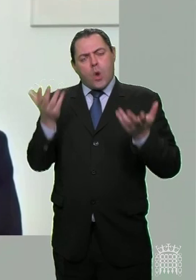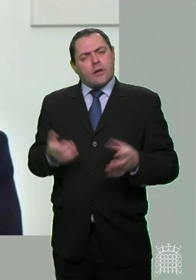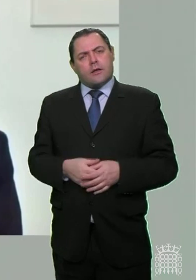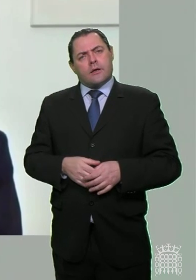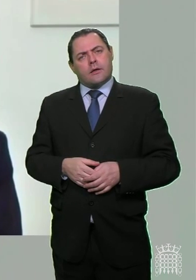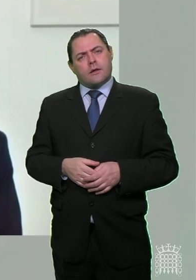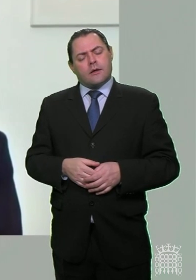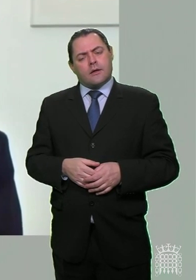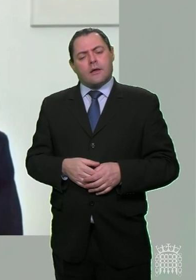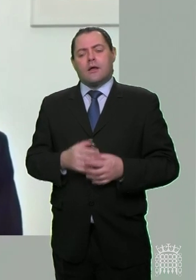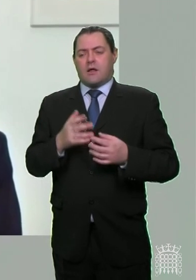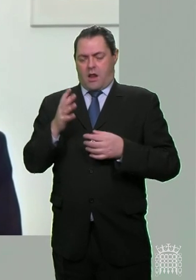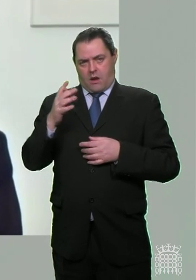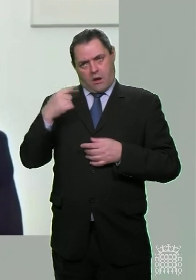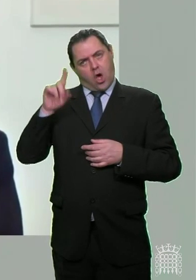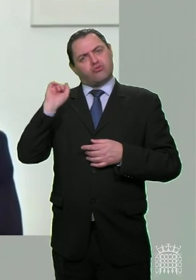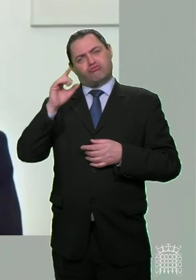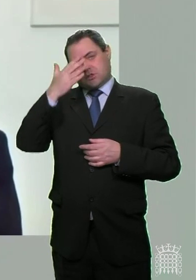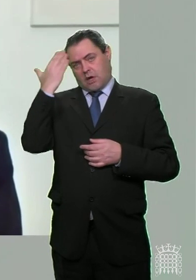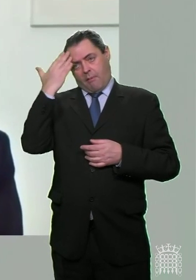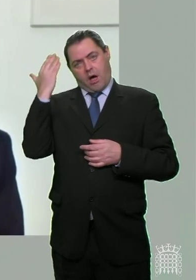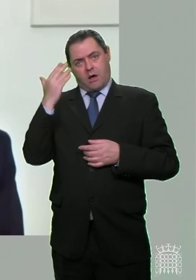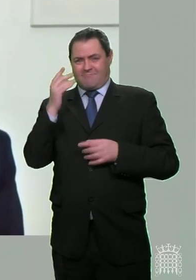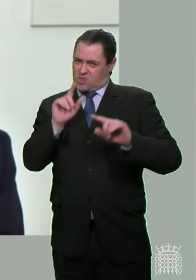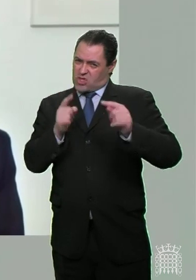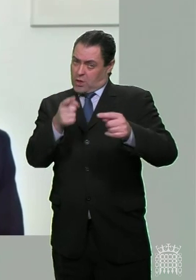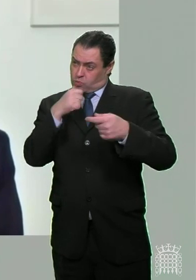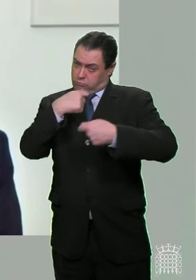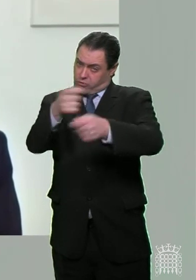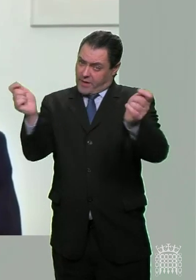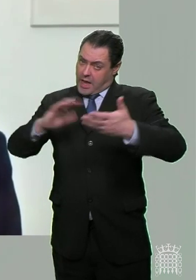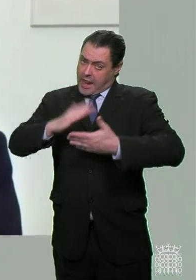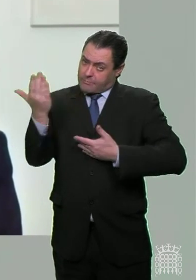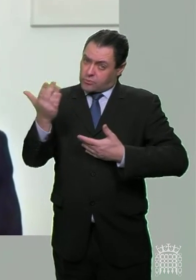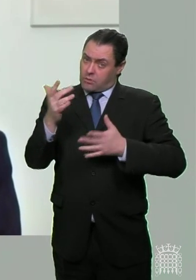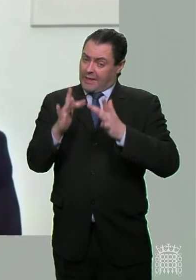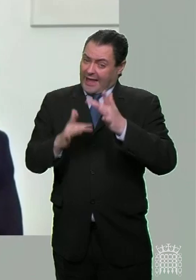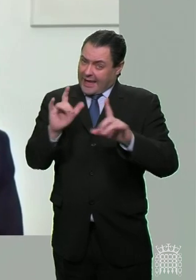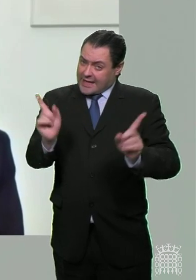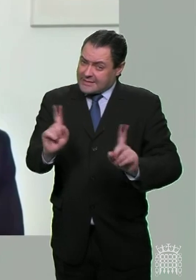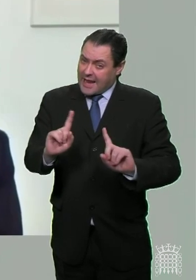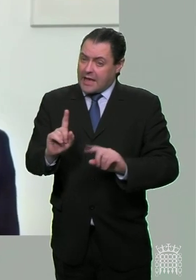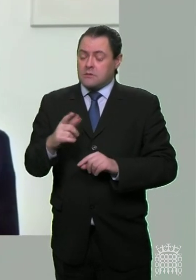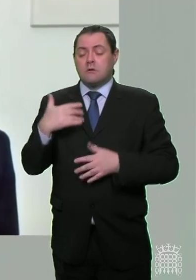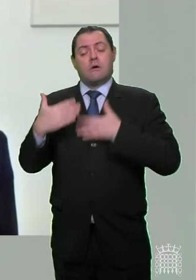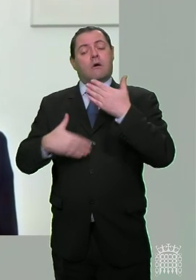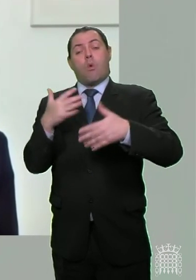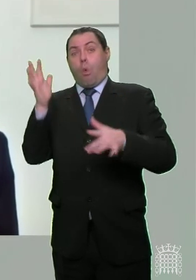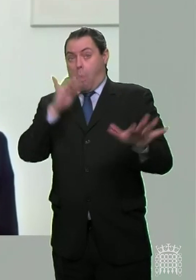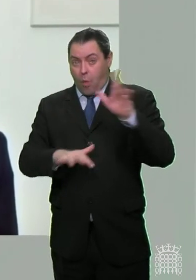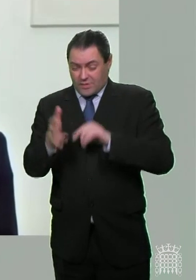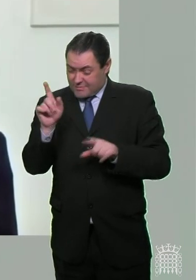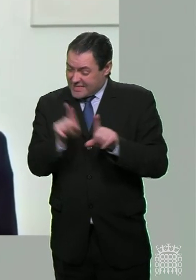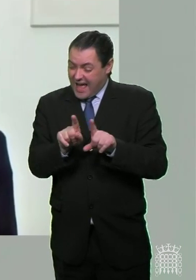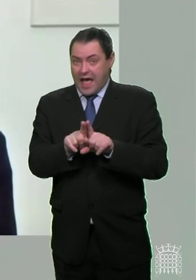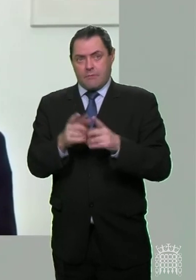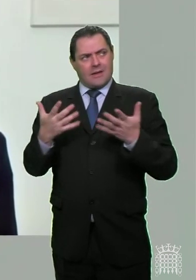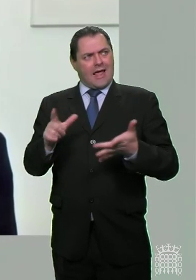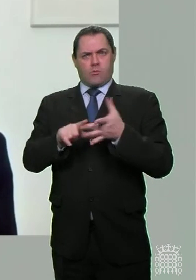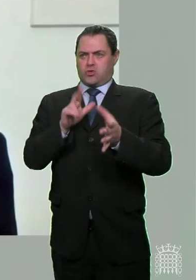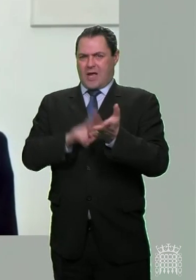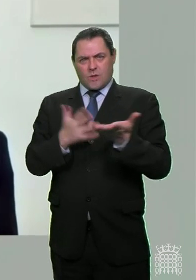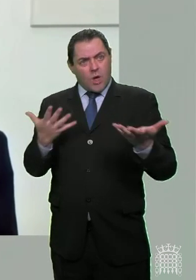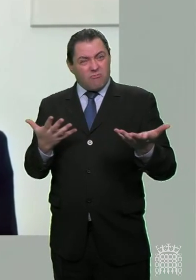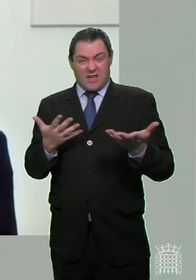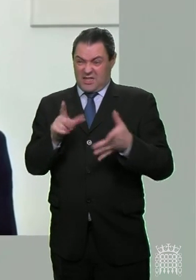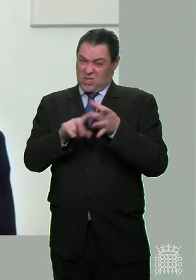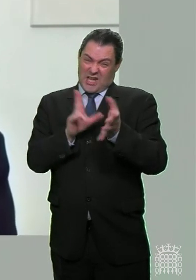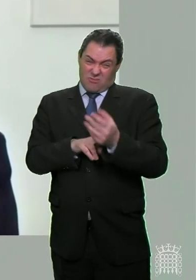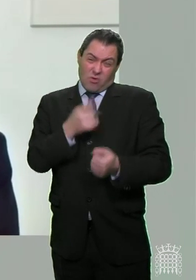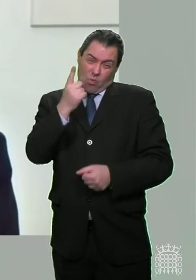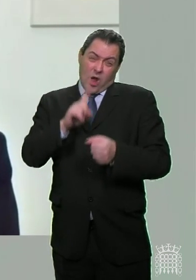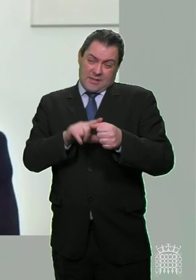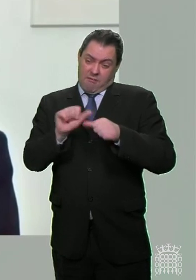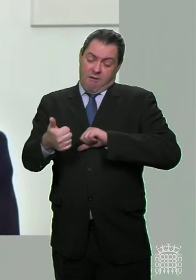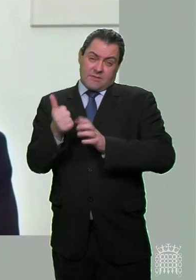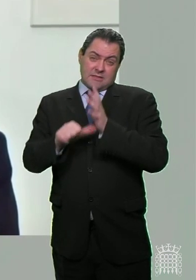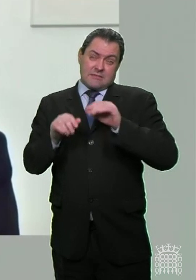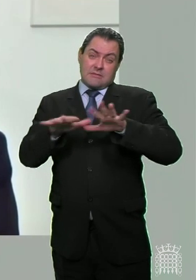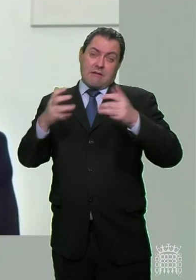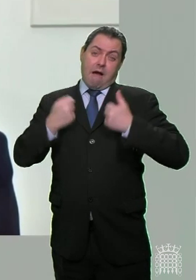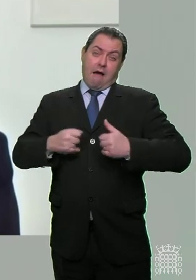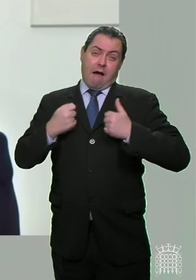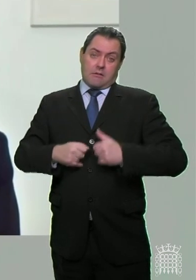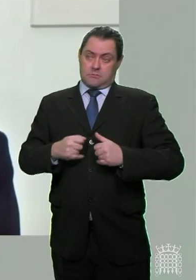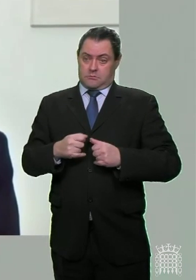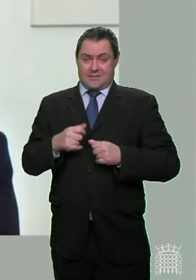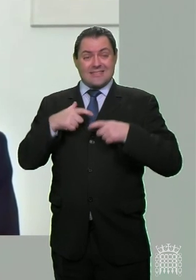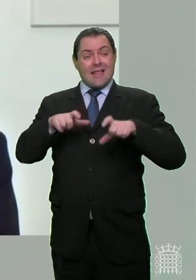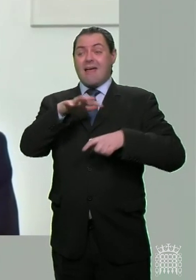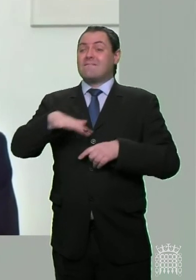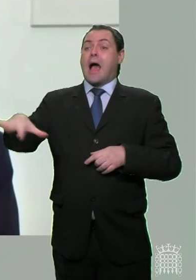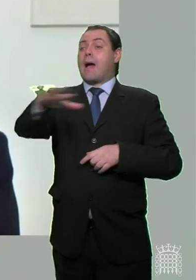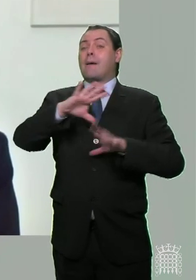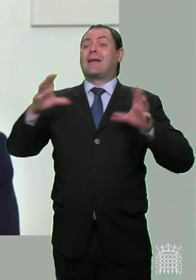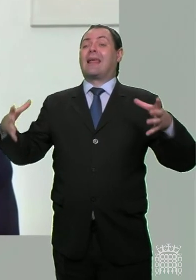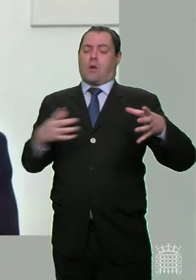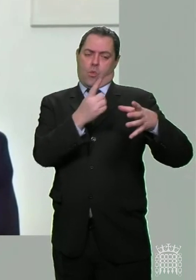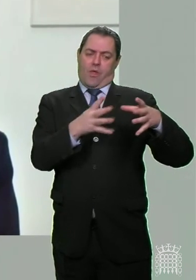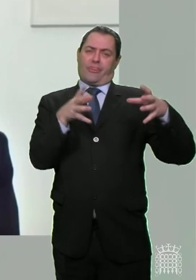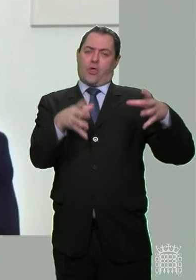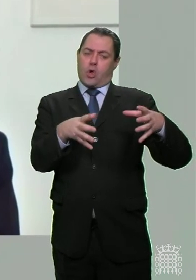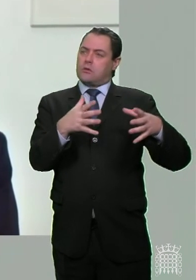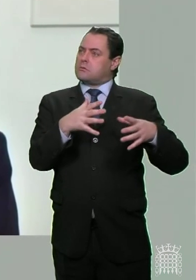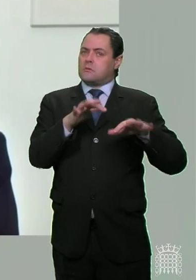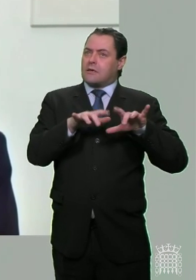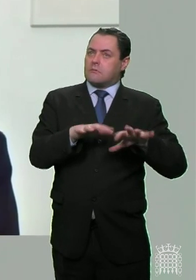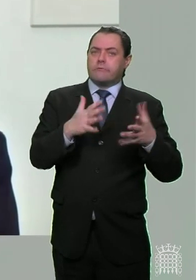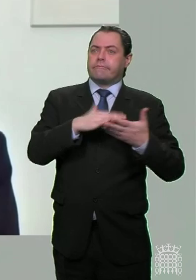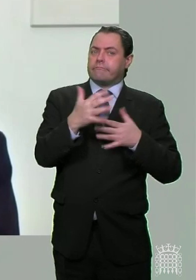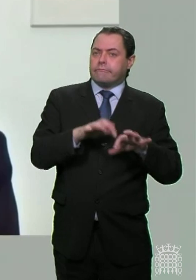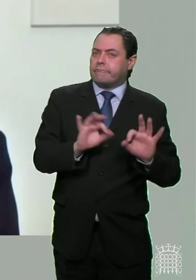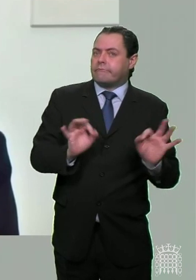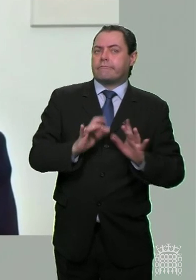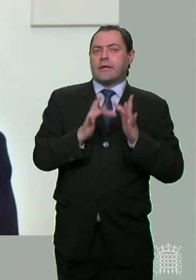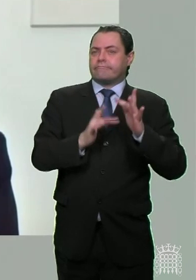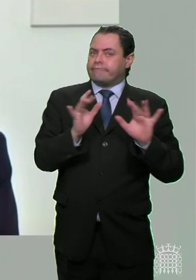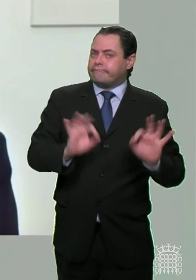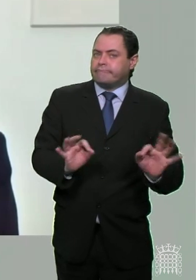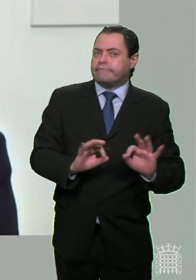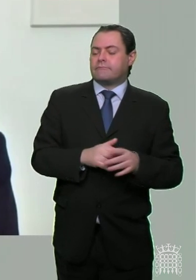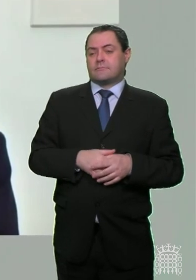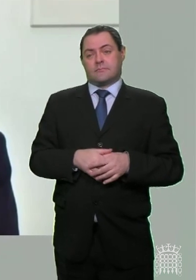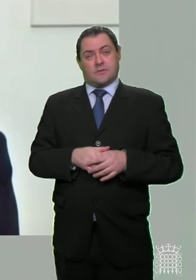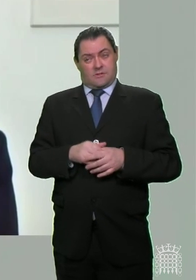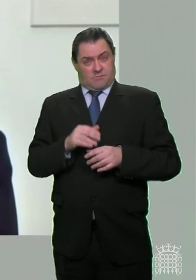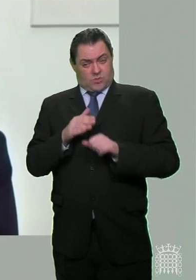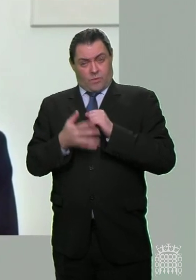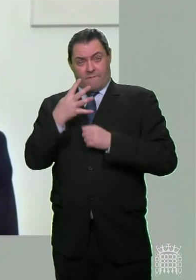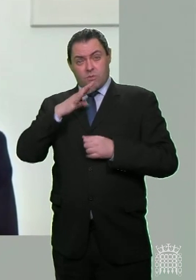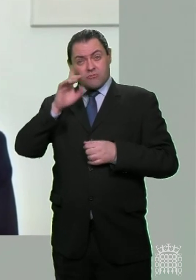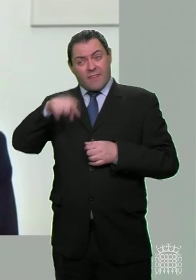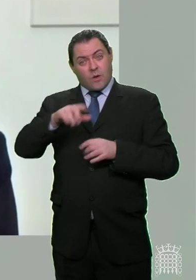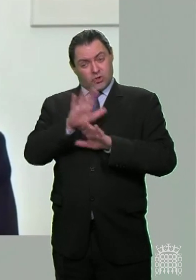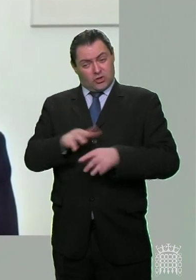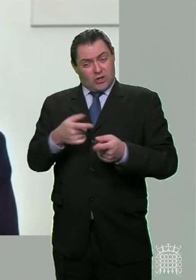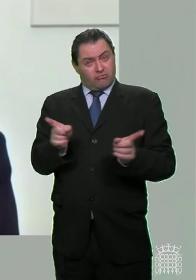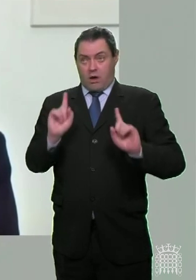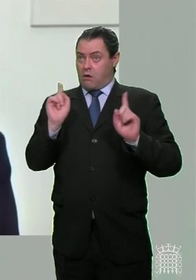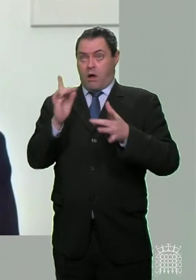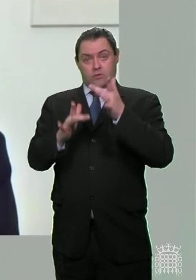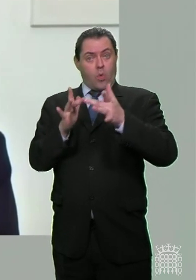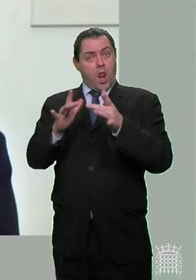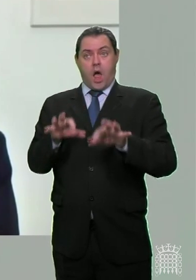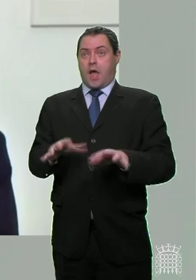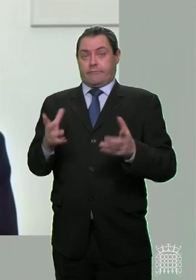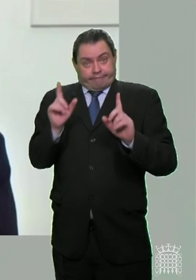The Government were challenged on this last summer; they were challenged on it last autumn; and here we are, nearly at the end of January—the best part of a year into this pandemic—and a third of families say they do not have enough laptops or home computers, and over 400,000 children still cannot get online at home.